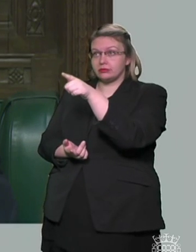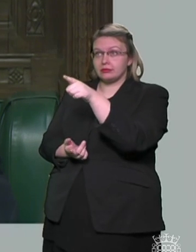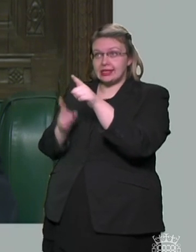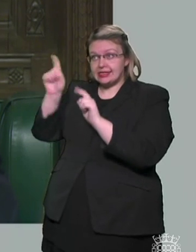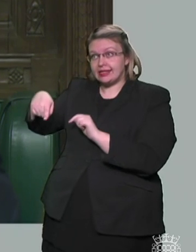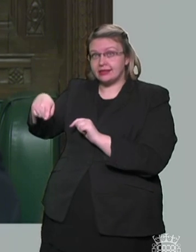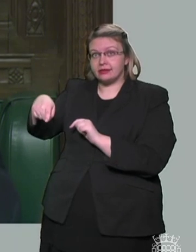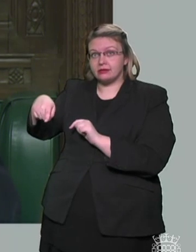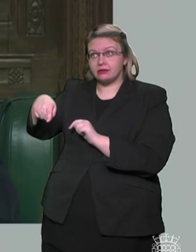Sit down!